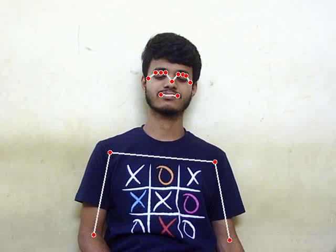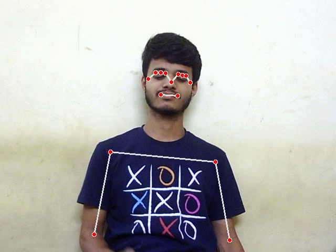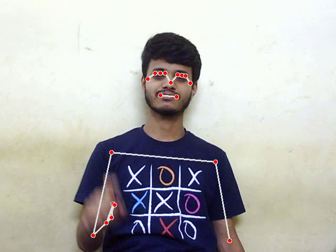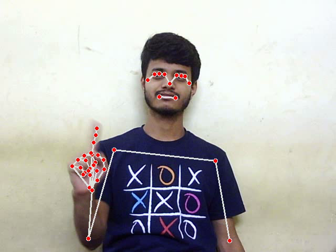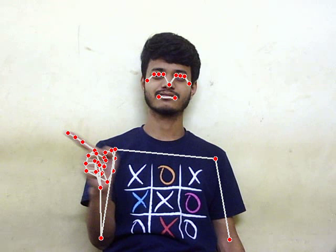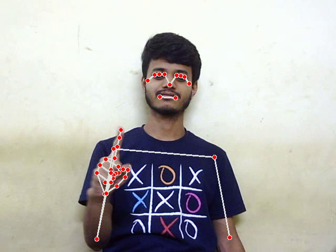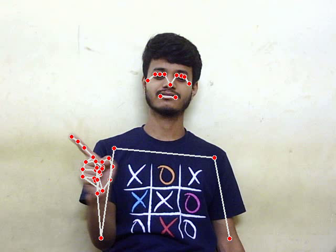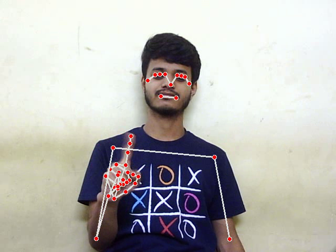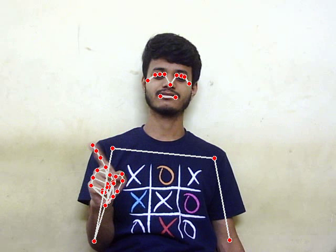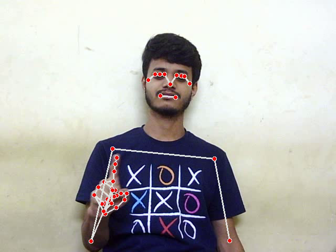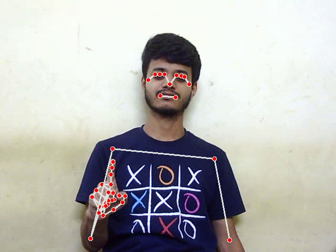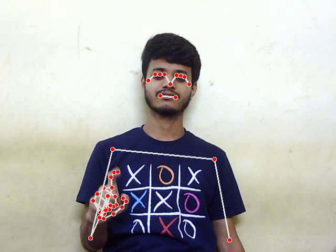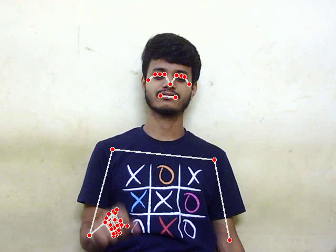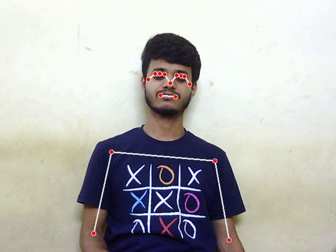where